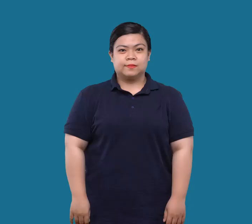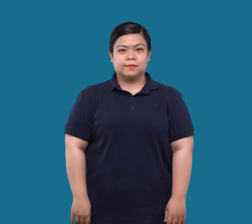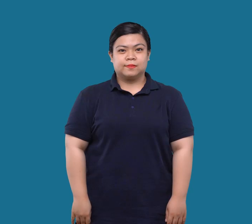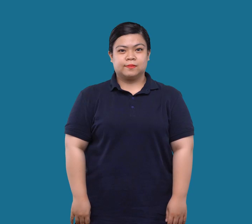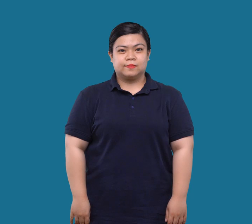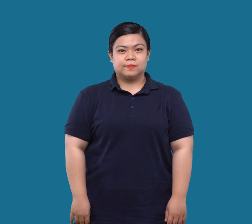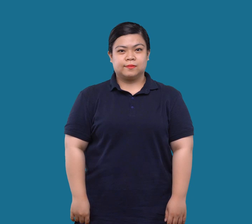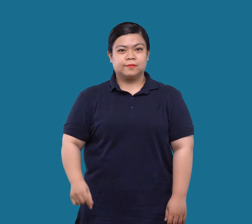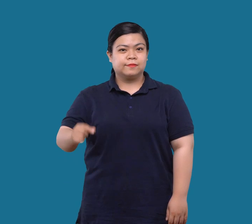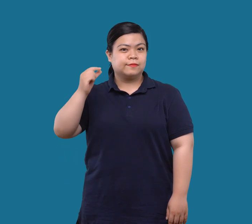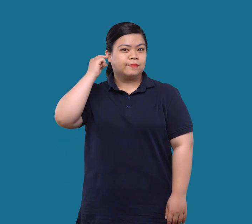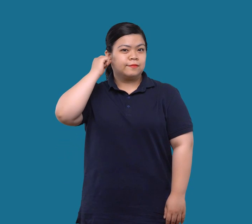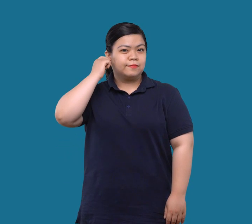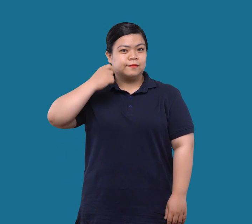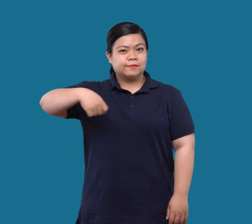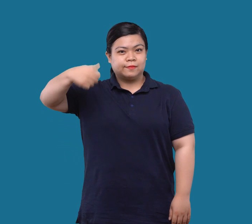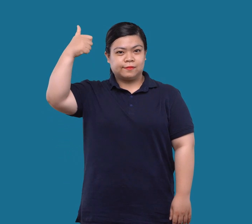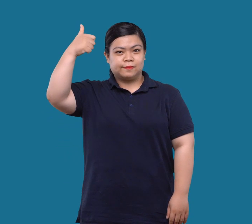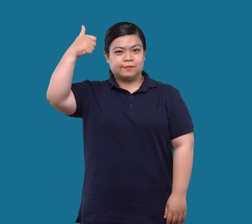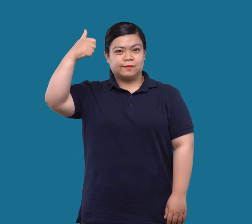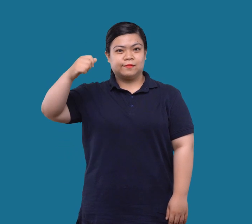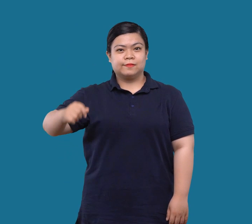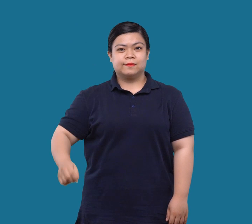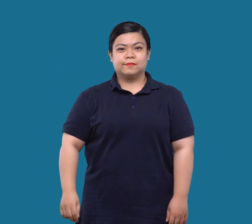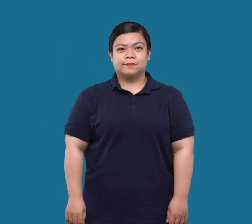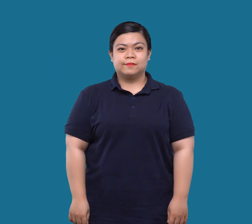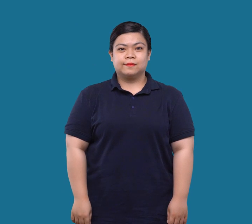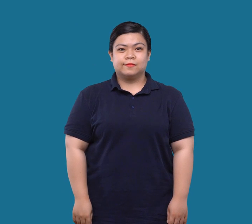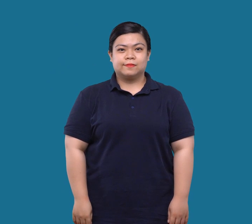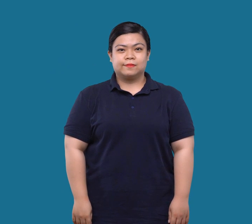chị